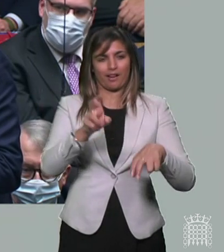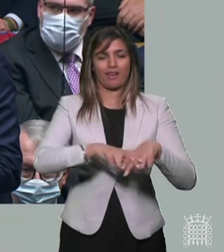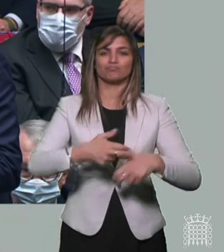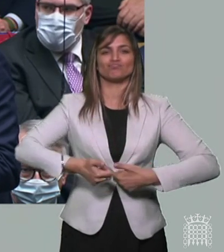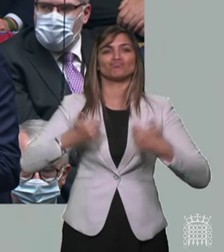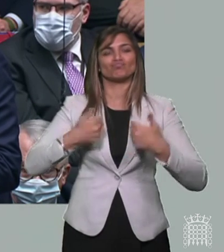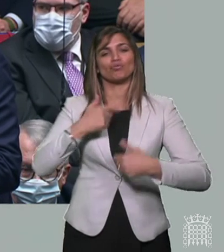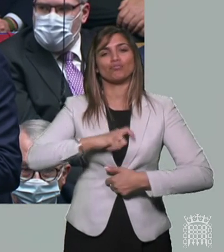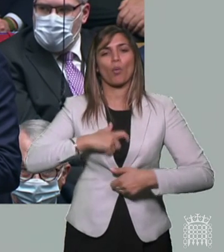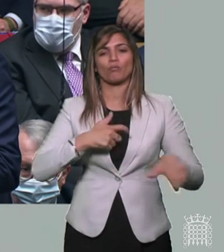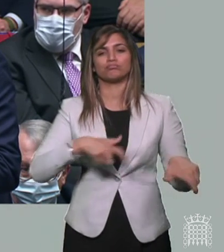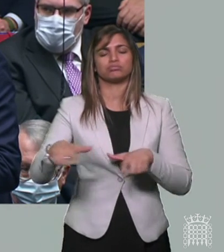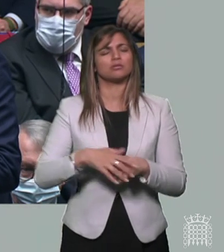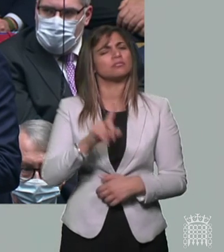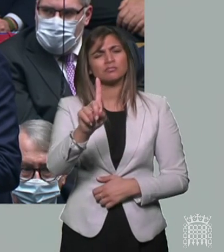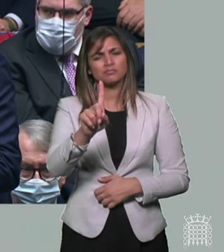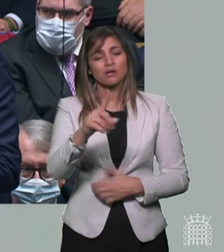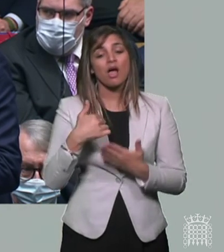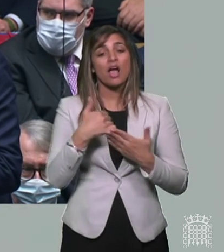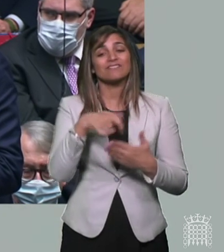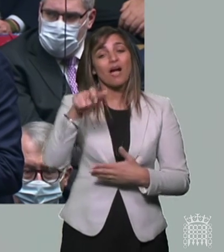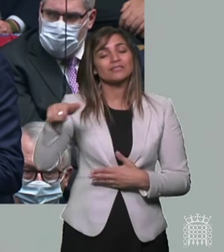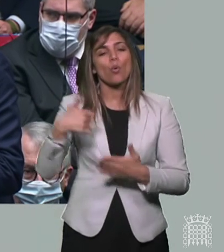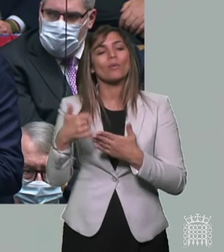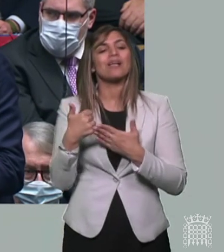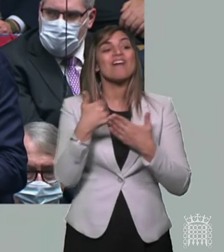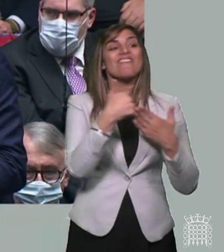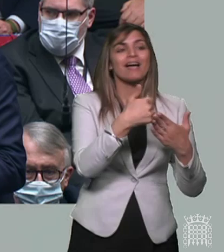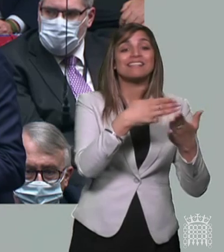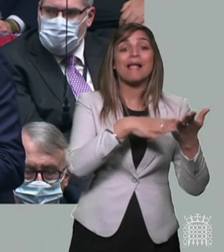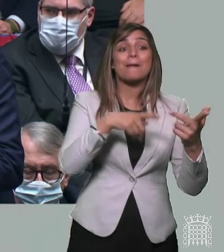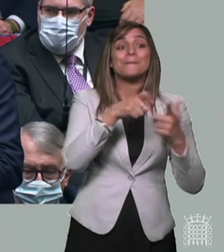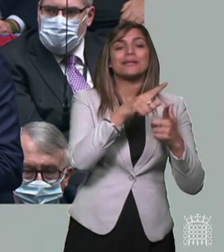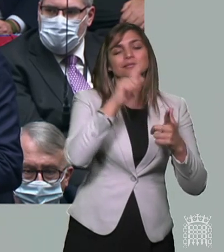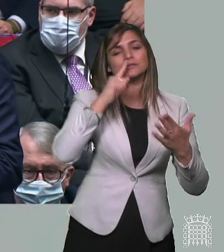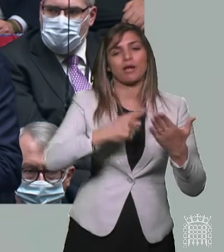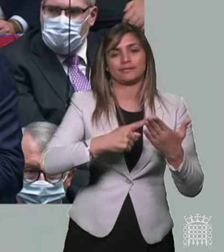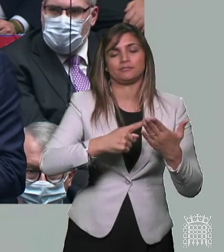Advisers advise and Ministers decide.